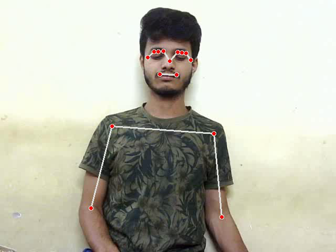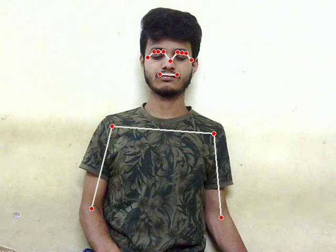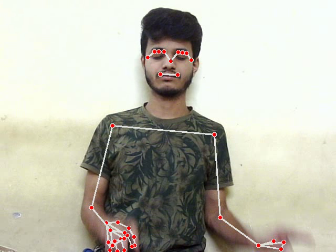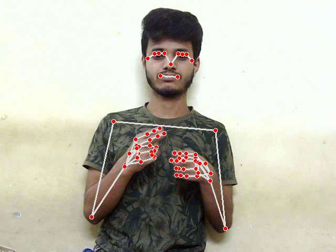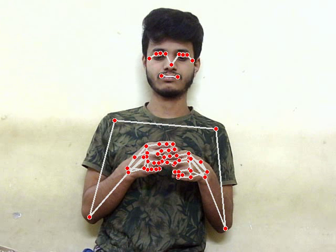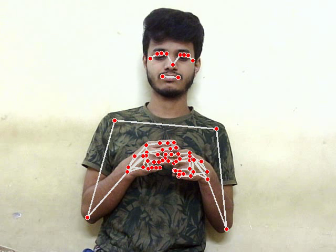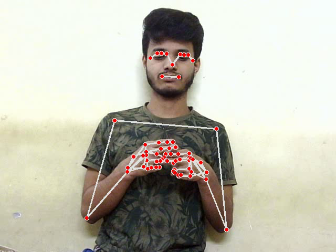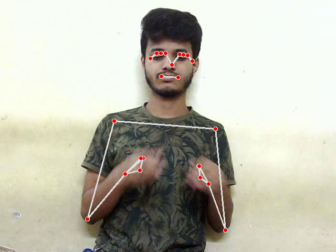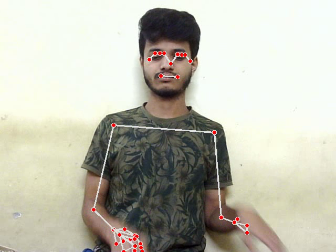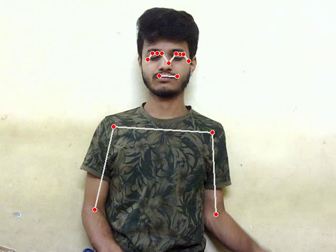name